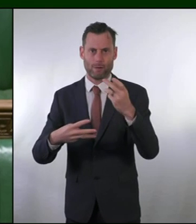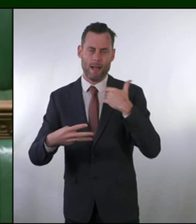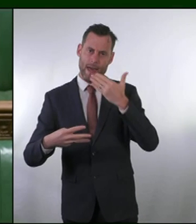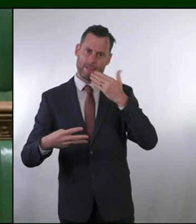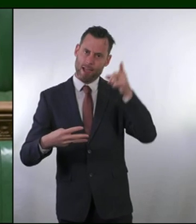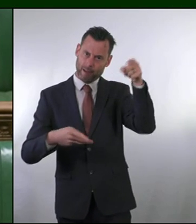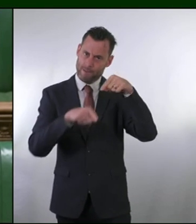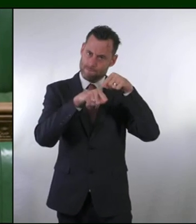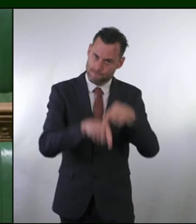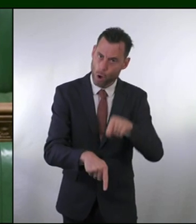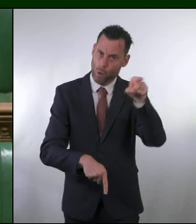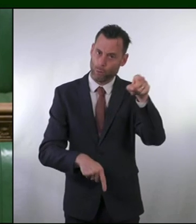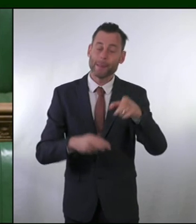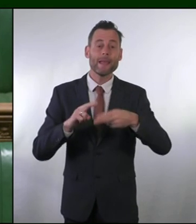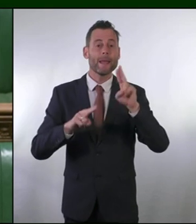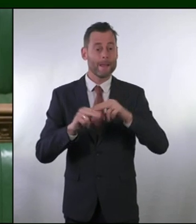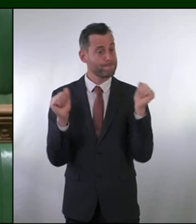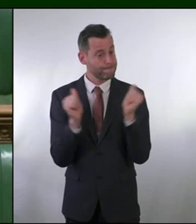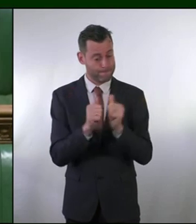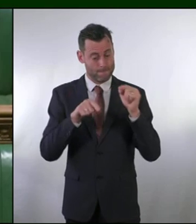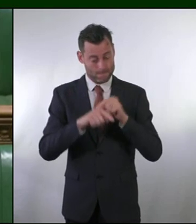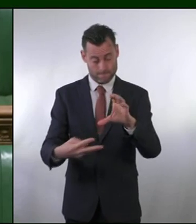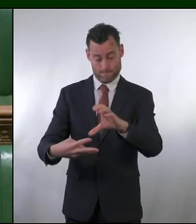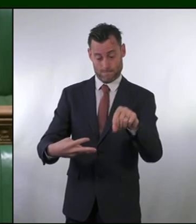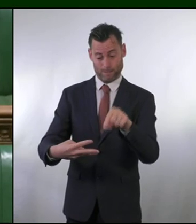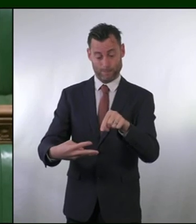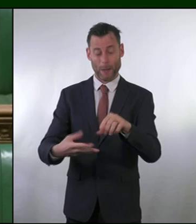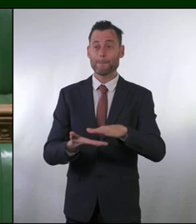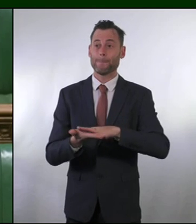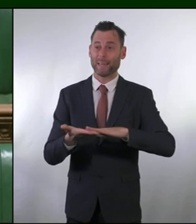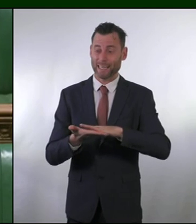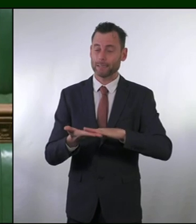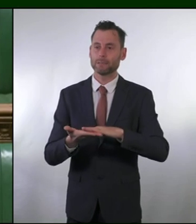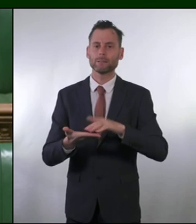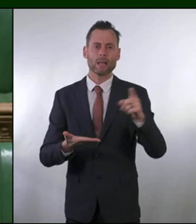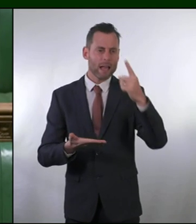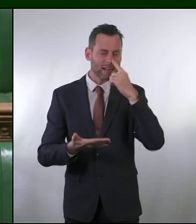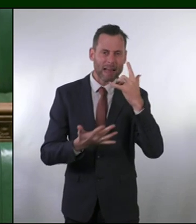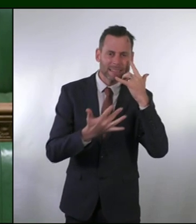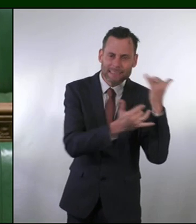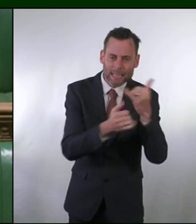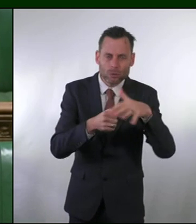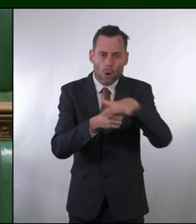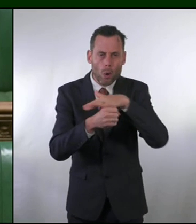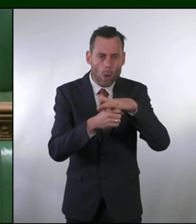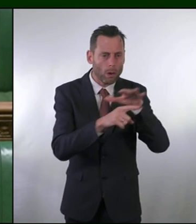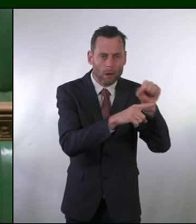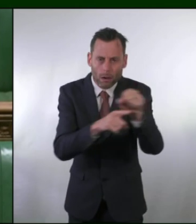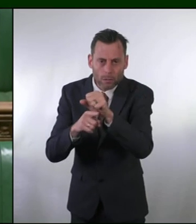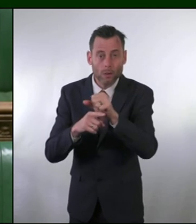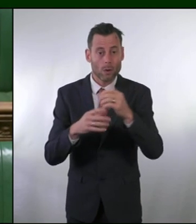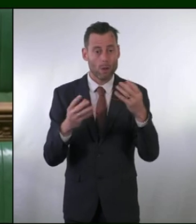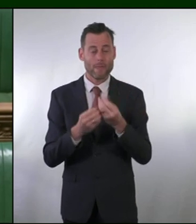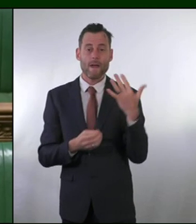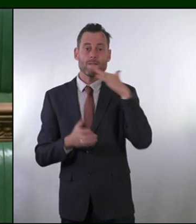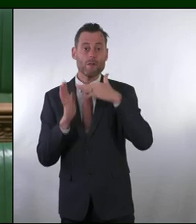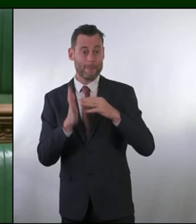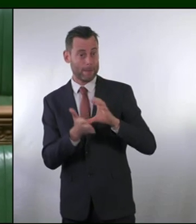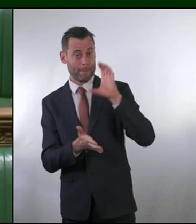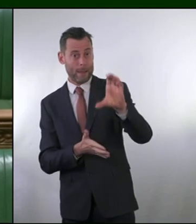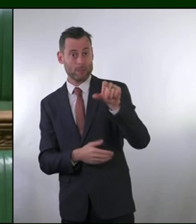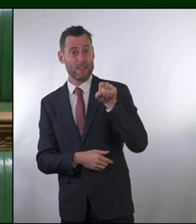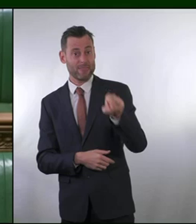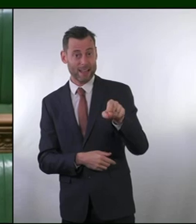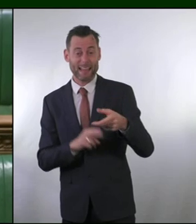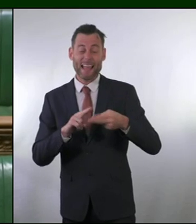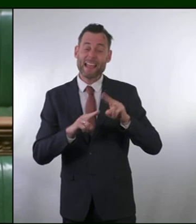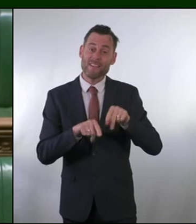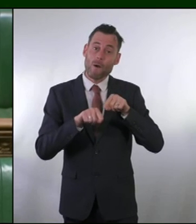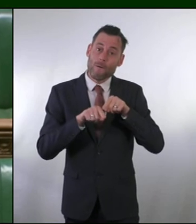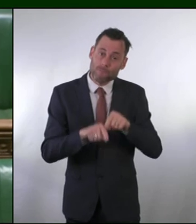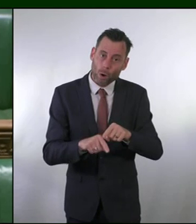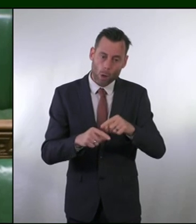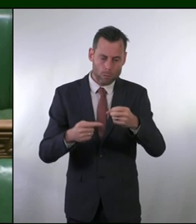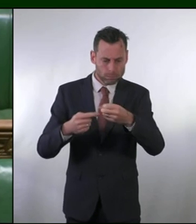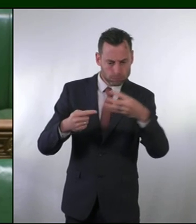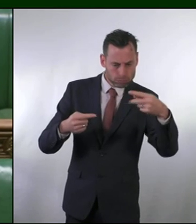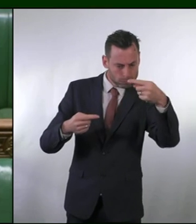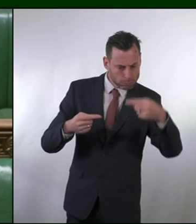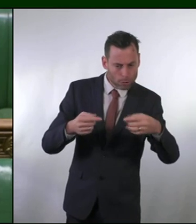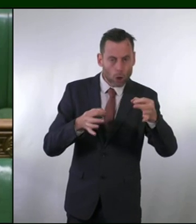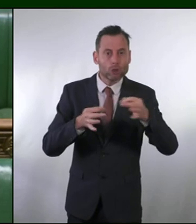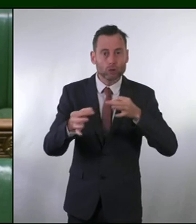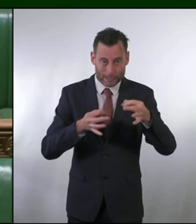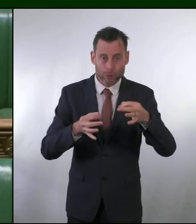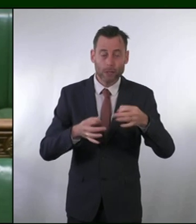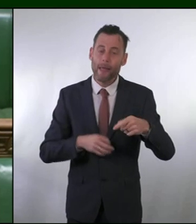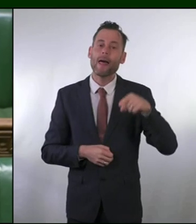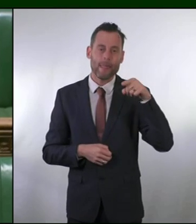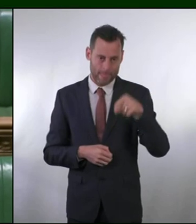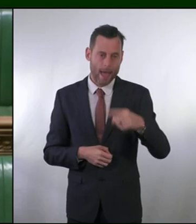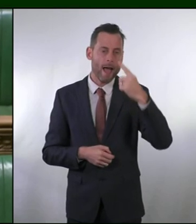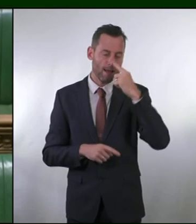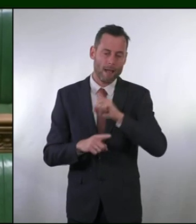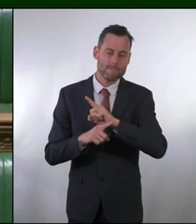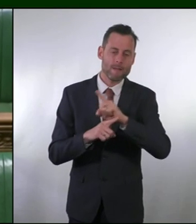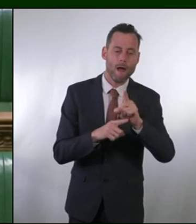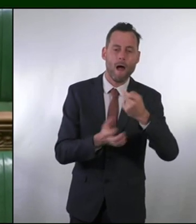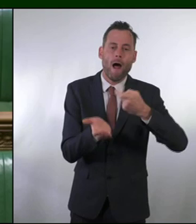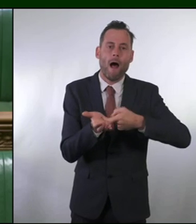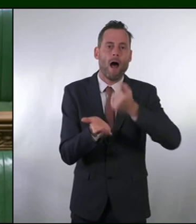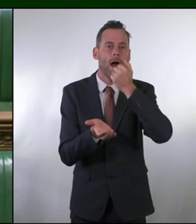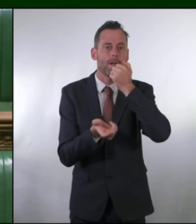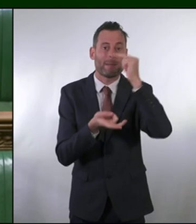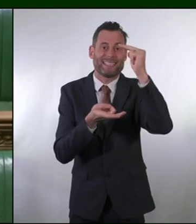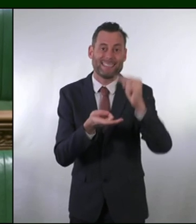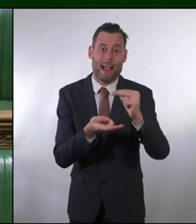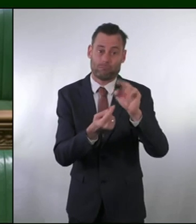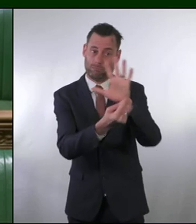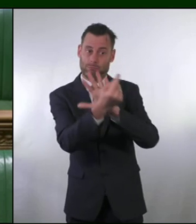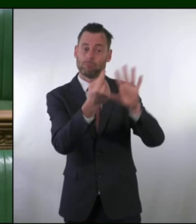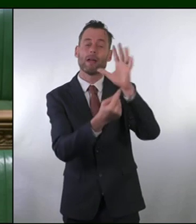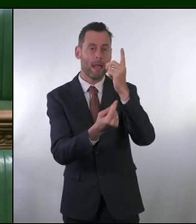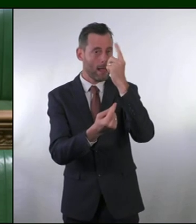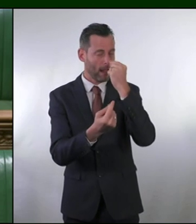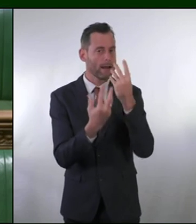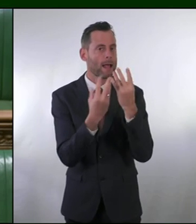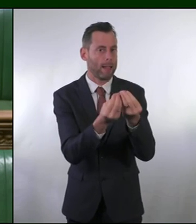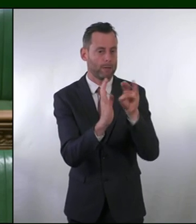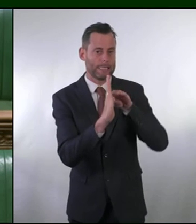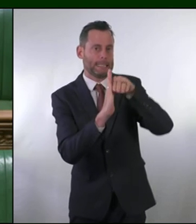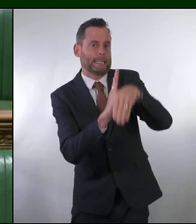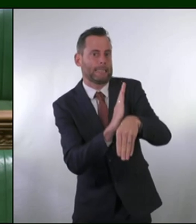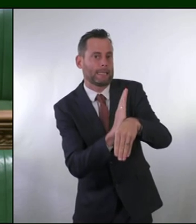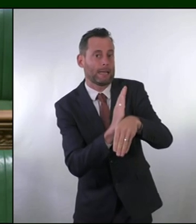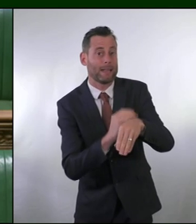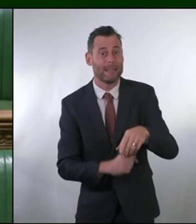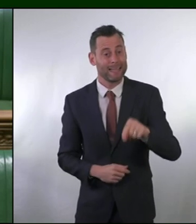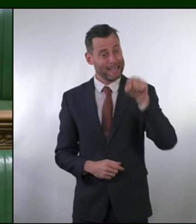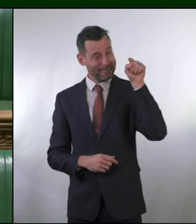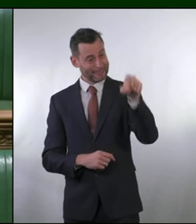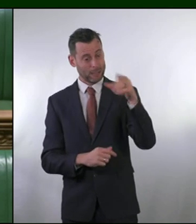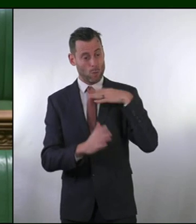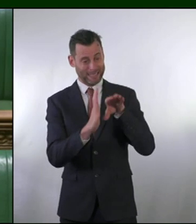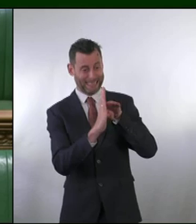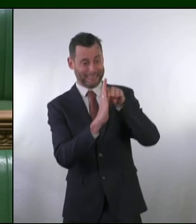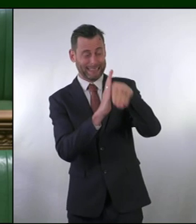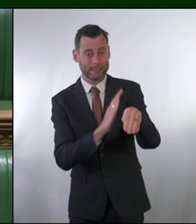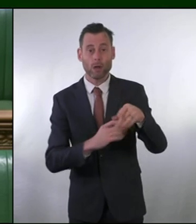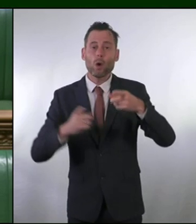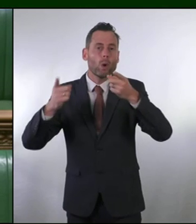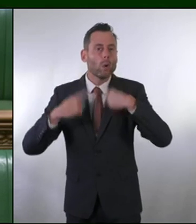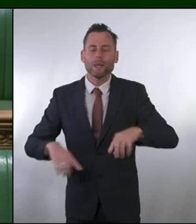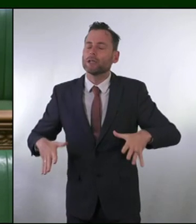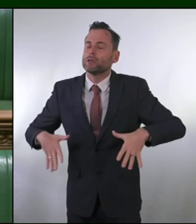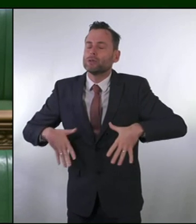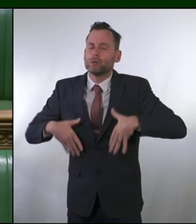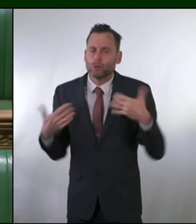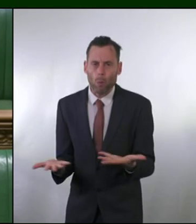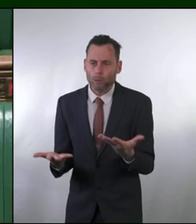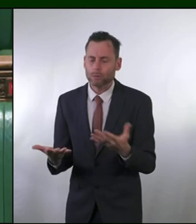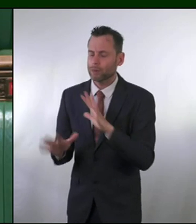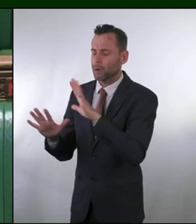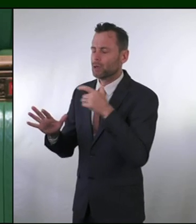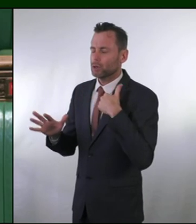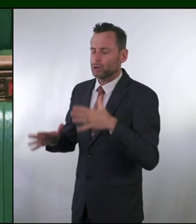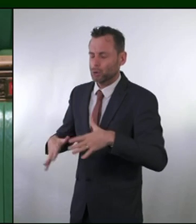full and proper enforcement and if they were able to conduct proper local test and trace, with the support of the £500 million that we are giving, then yes, those measures would deliver the reduction in the R locally or regionally that we need in order to avert what none of us wants to see—what none of us wants to see, except now the right hon.